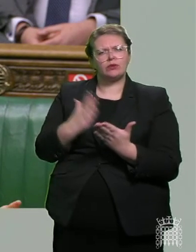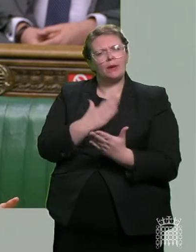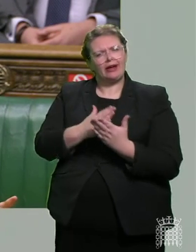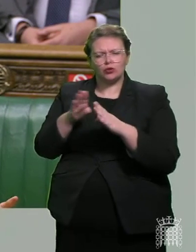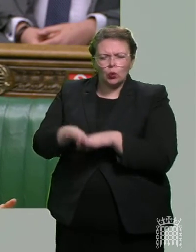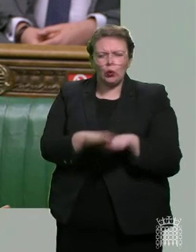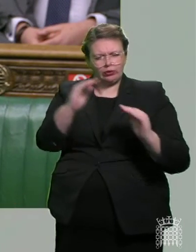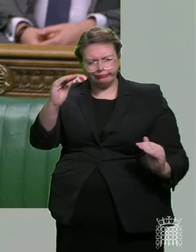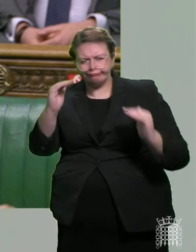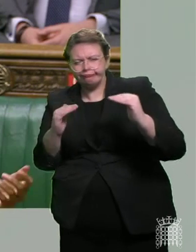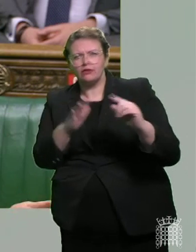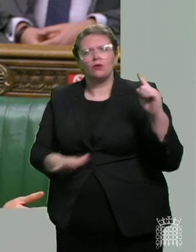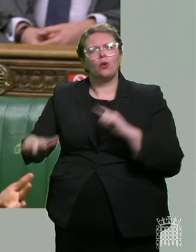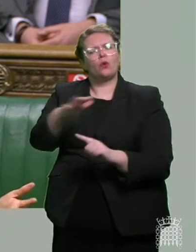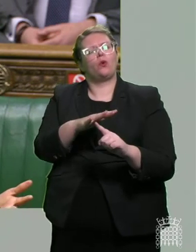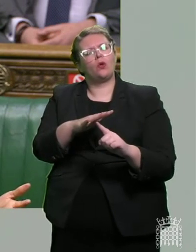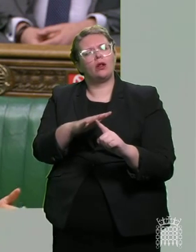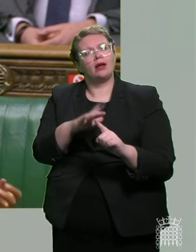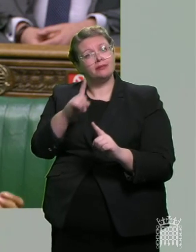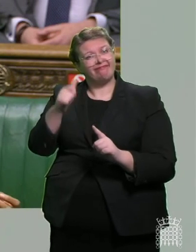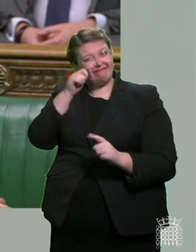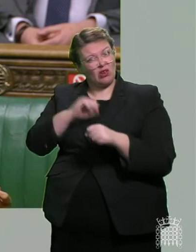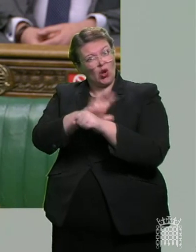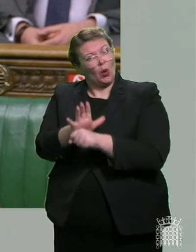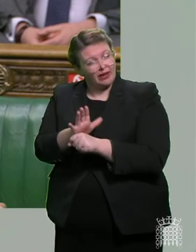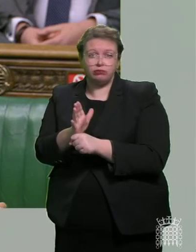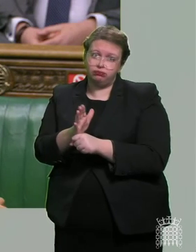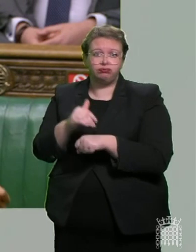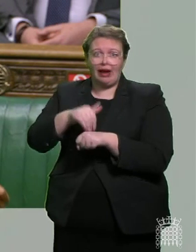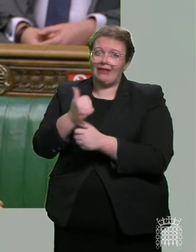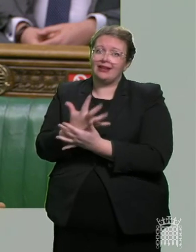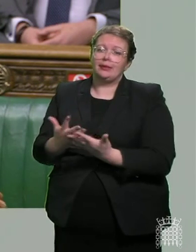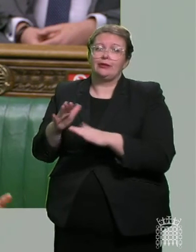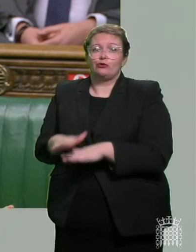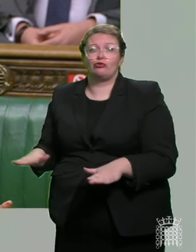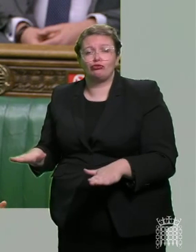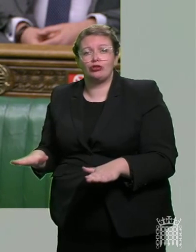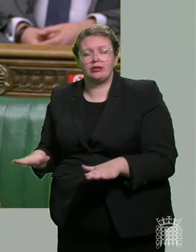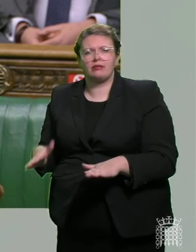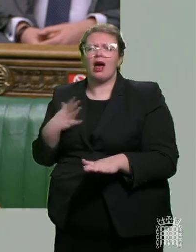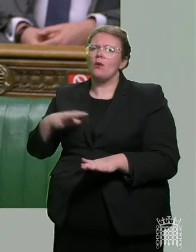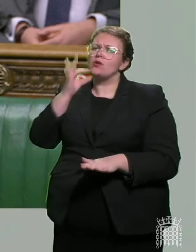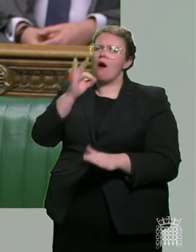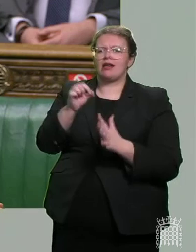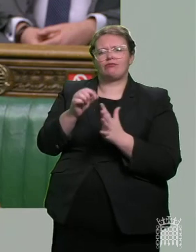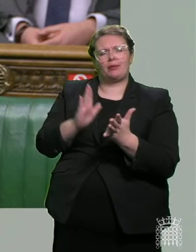It is too late for her. Those leaseholders I spoke to had three very simple asks.